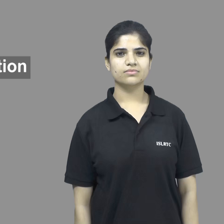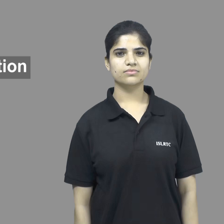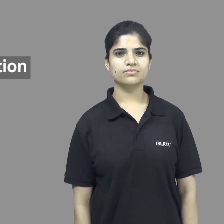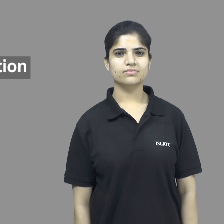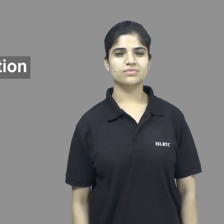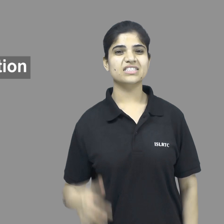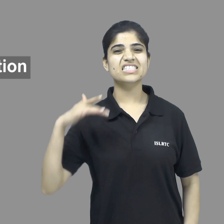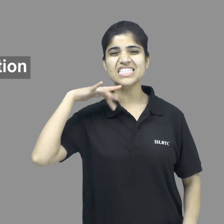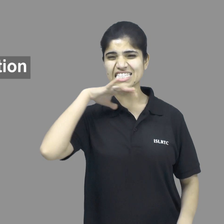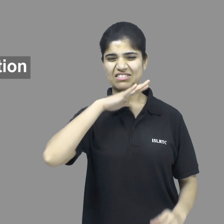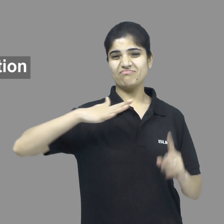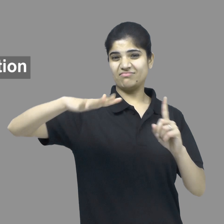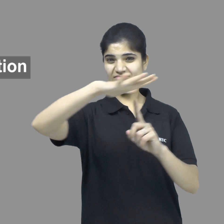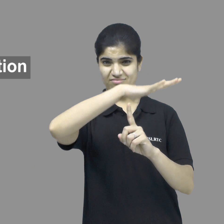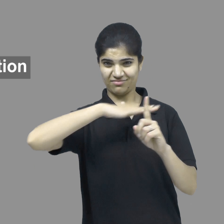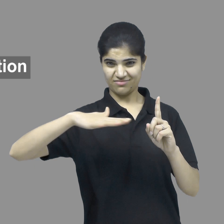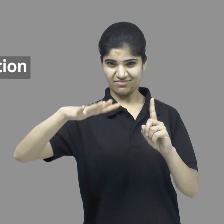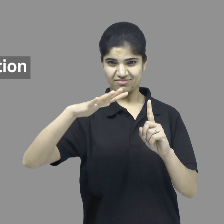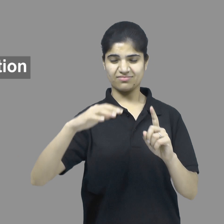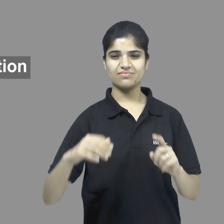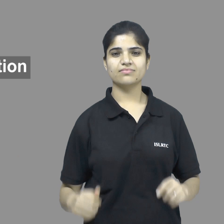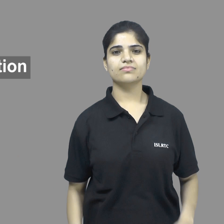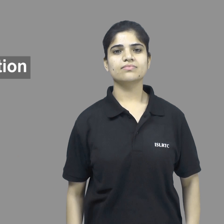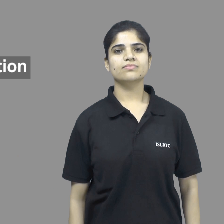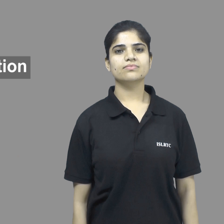Pollution